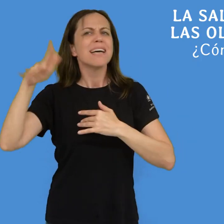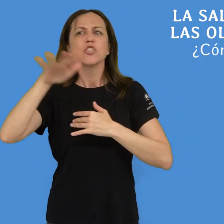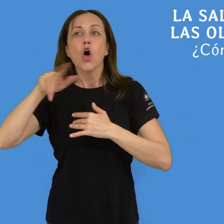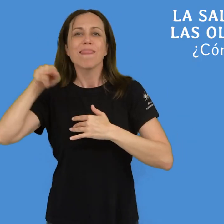dónde